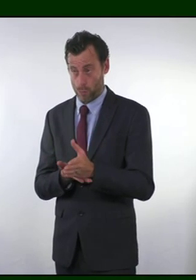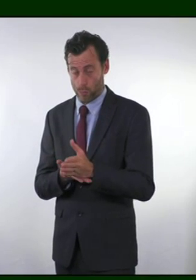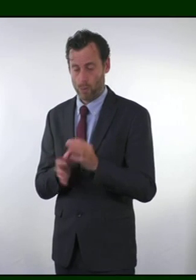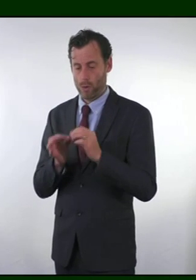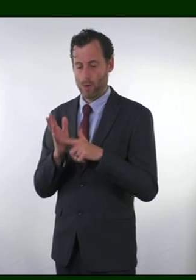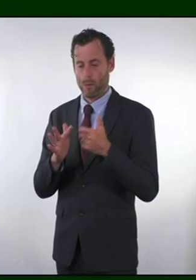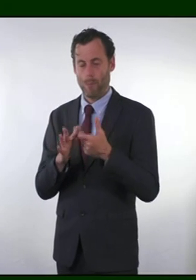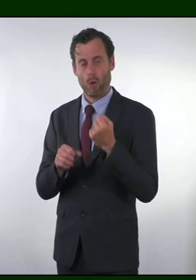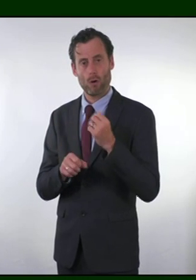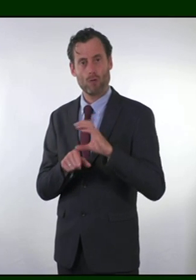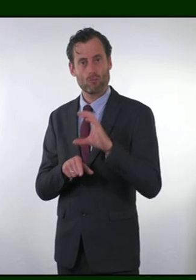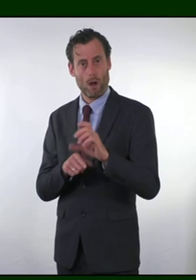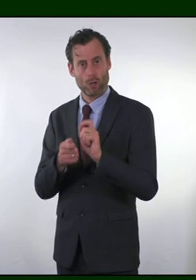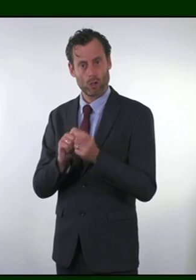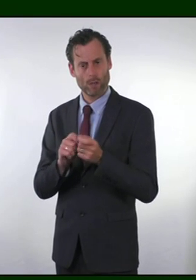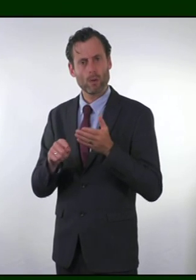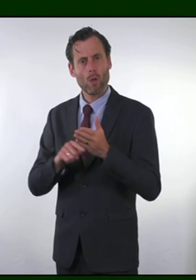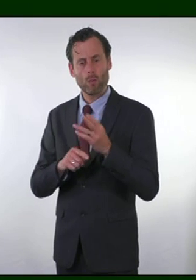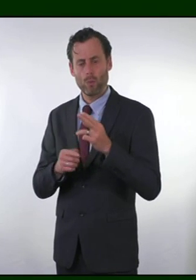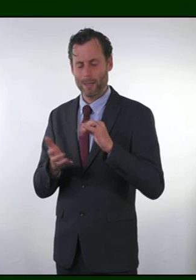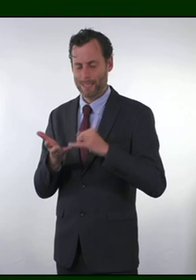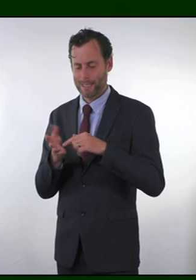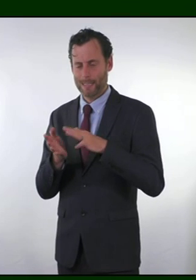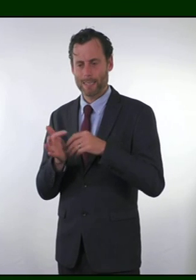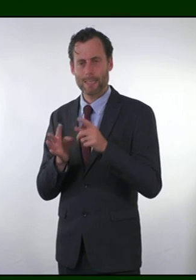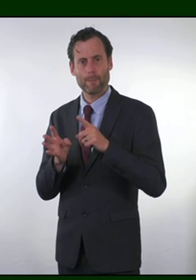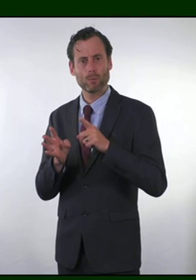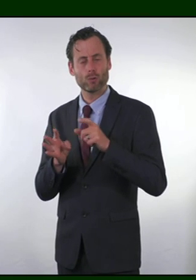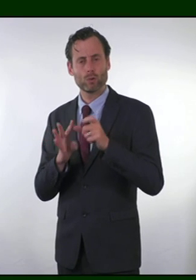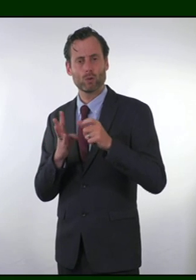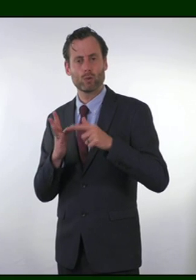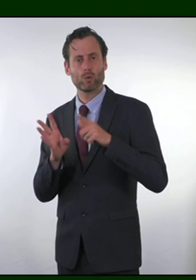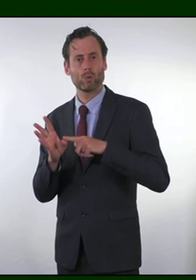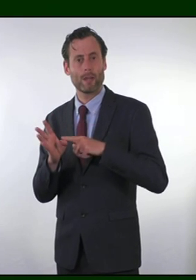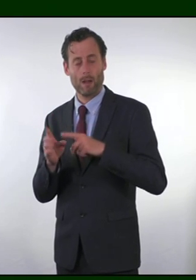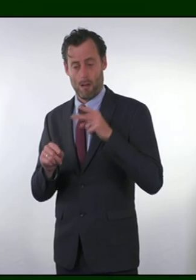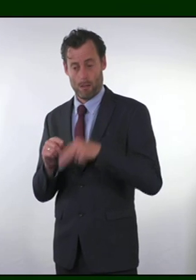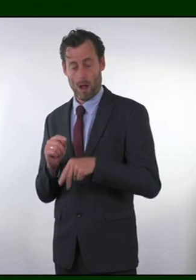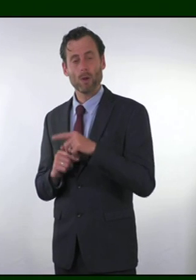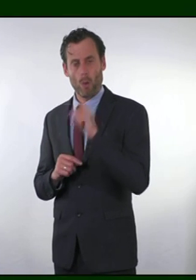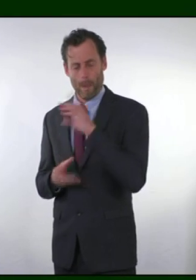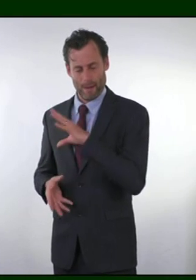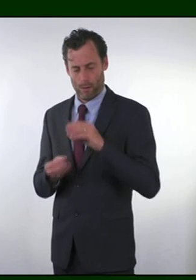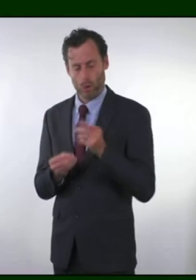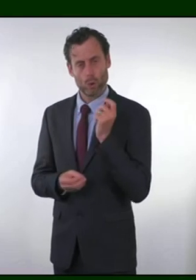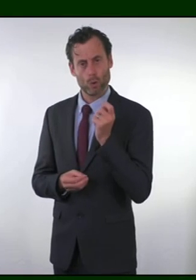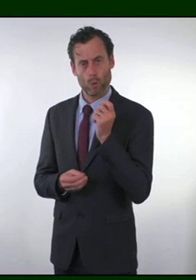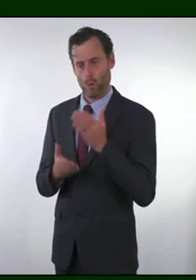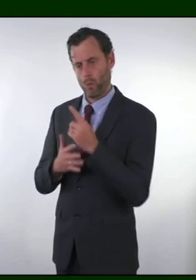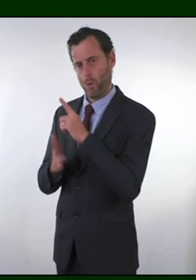The block grant adjustment resulting from the stamp duty cut will be finalised after we have final costings from the OBR.